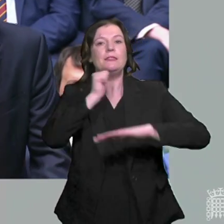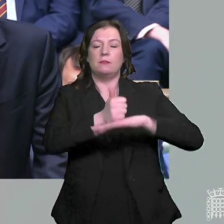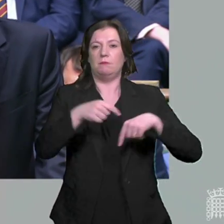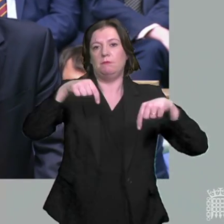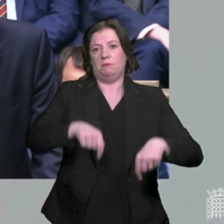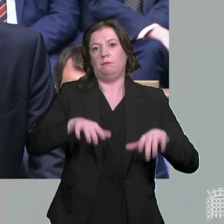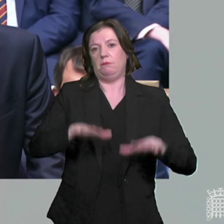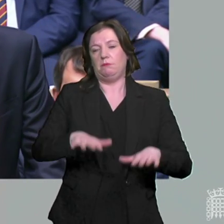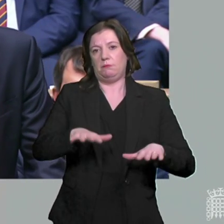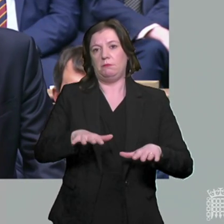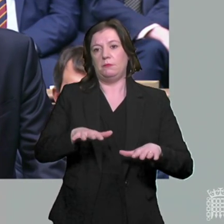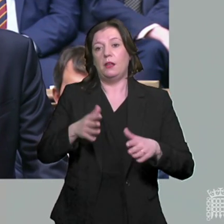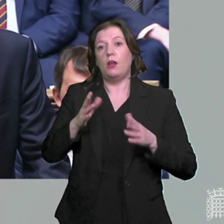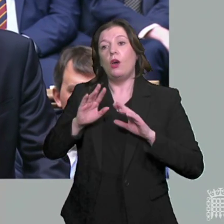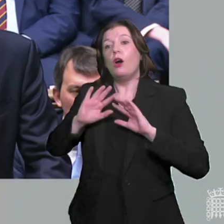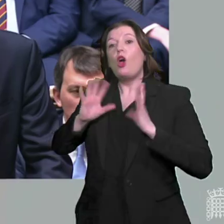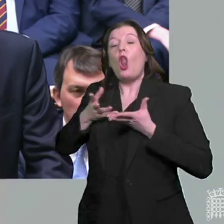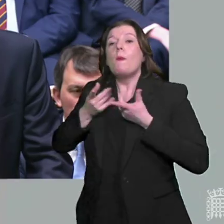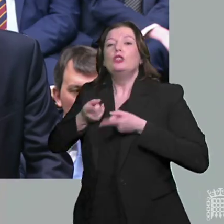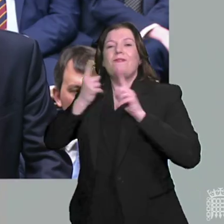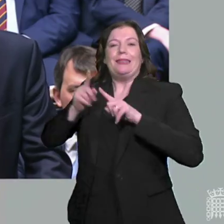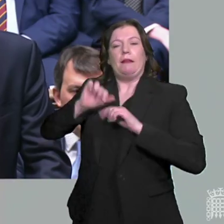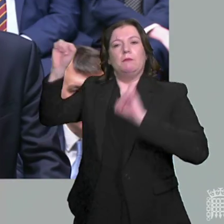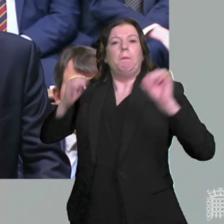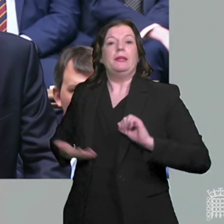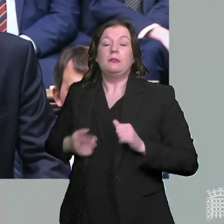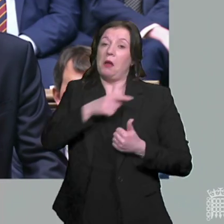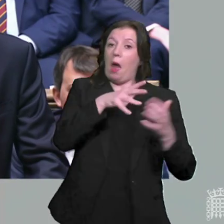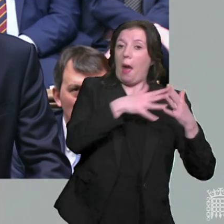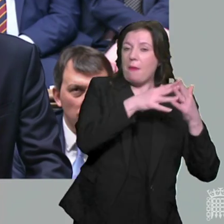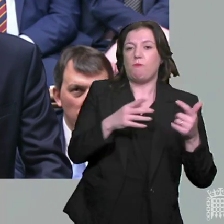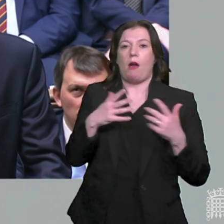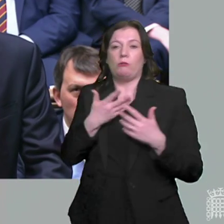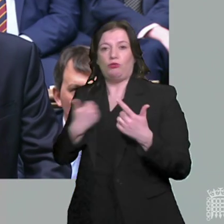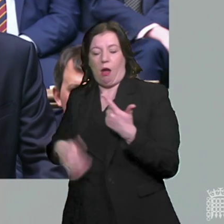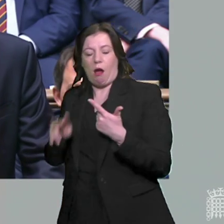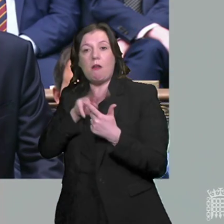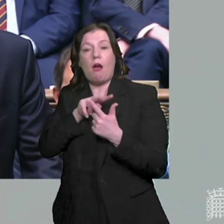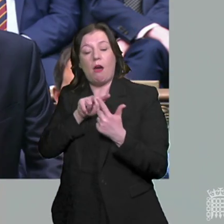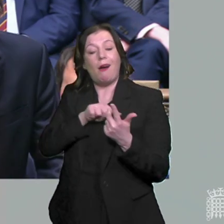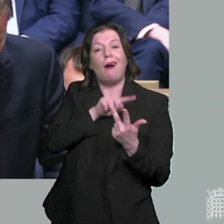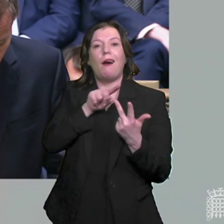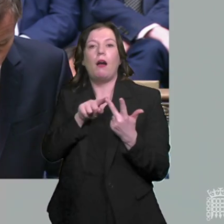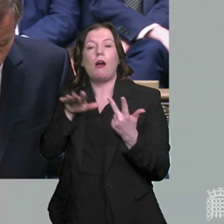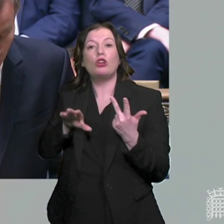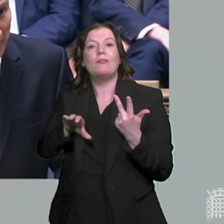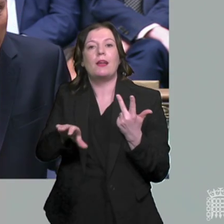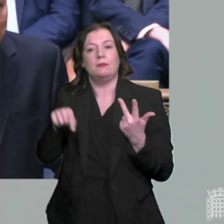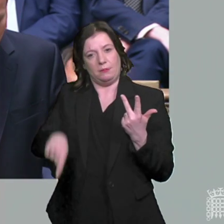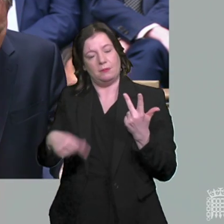Global chief executives say that apart from America and China, we are the best country to invest in.